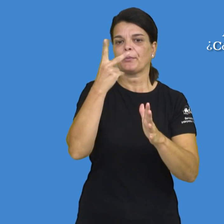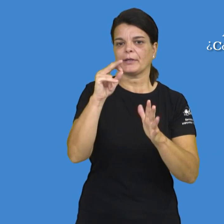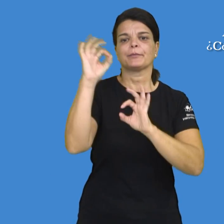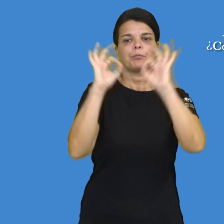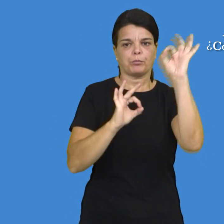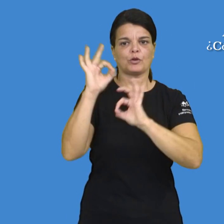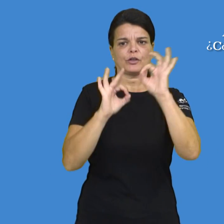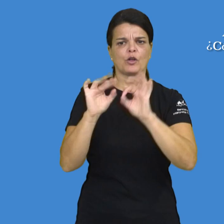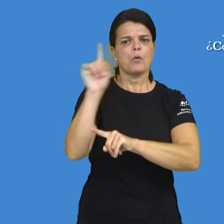porcentaje